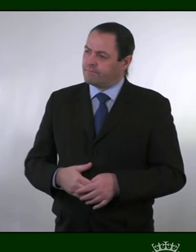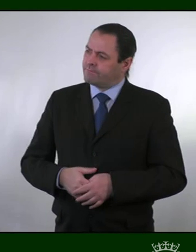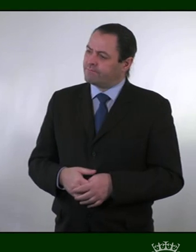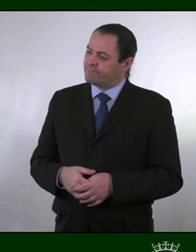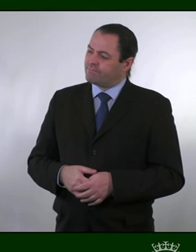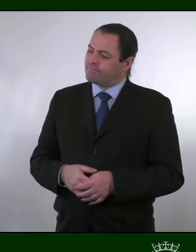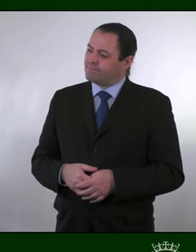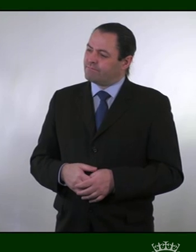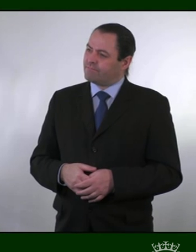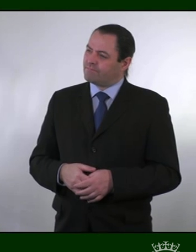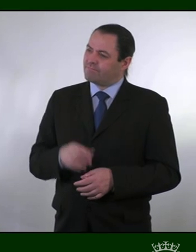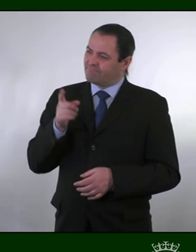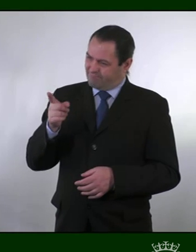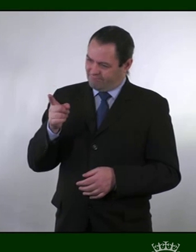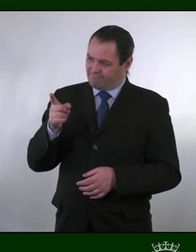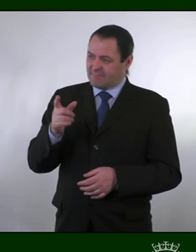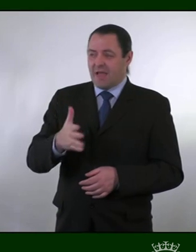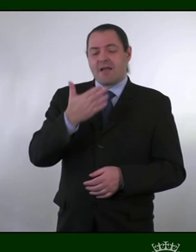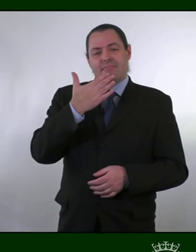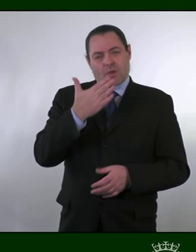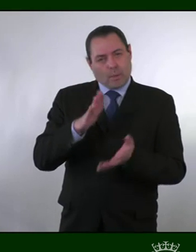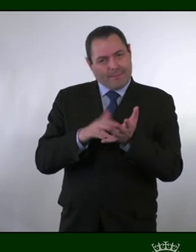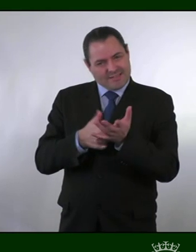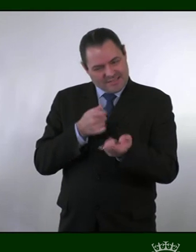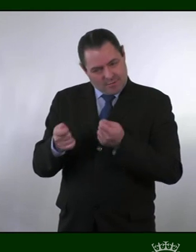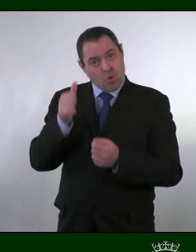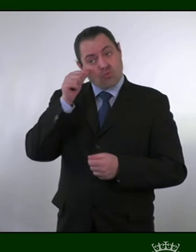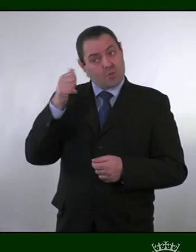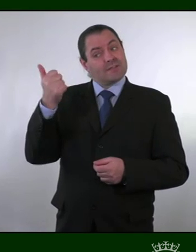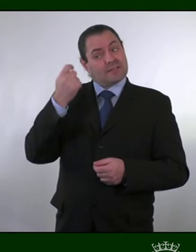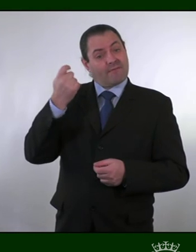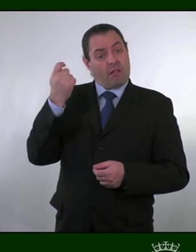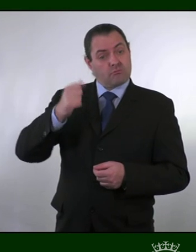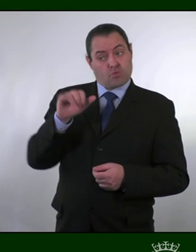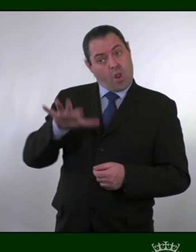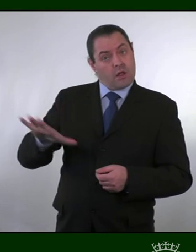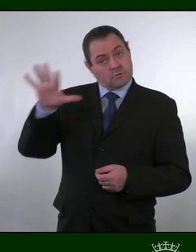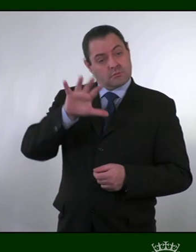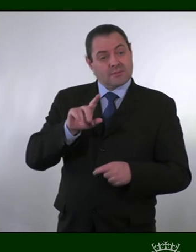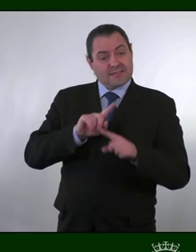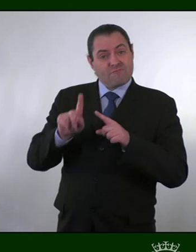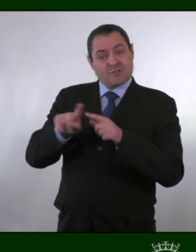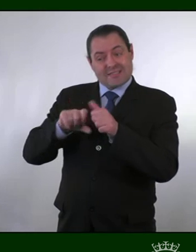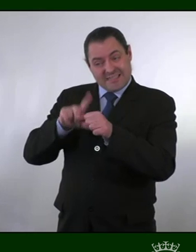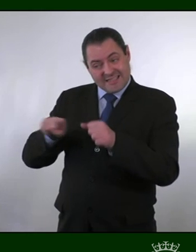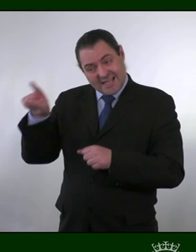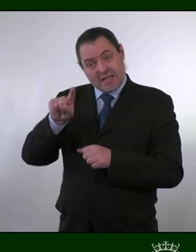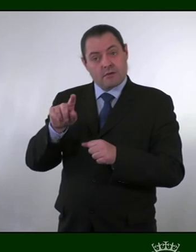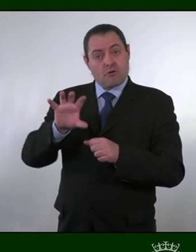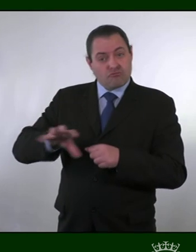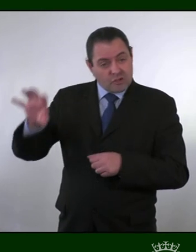The Prime Minister is aware of the success we have seen across Scotland through city region and growth deals.